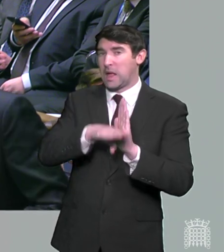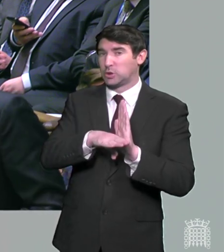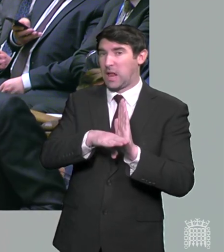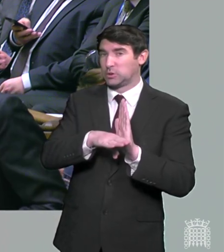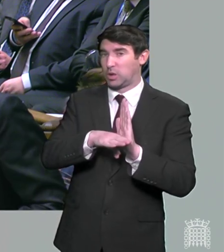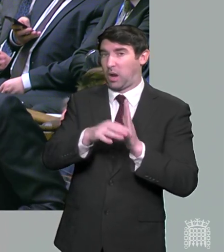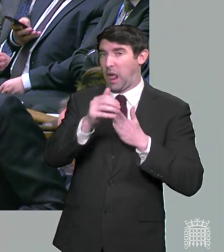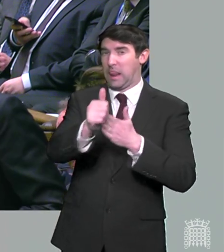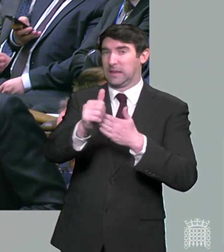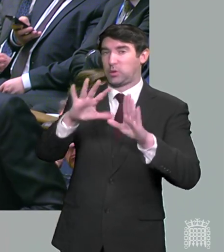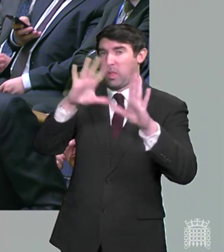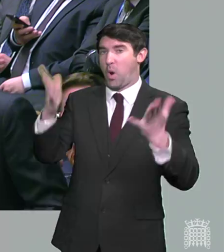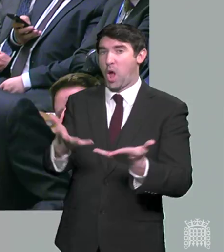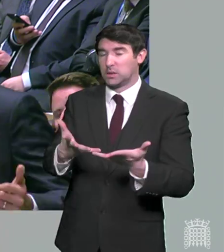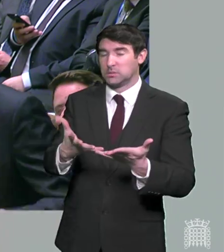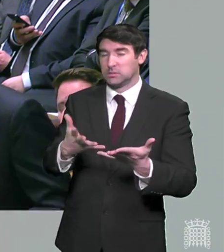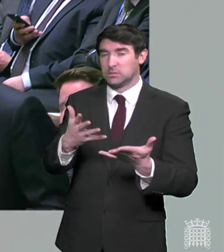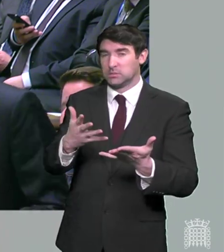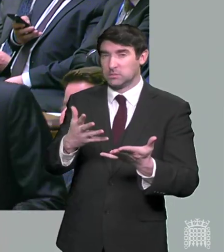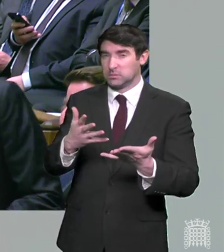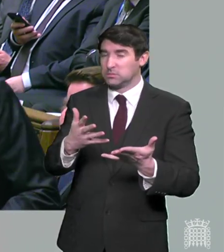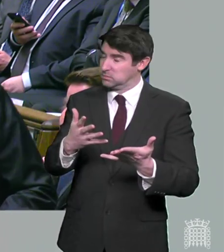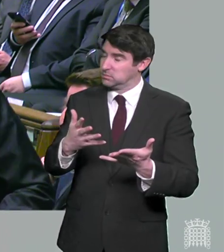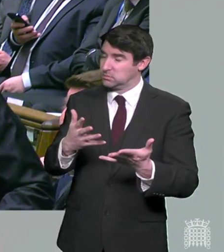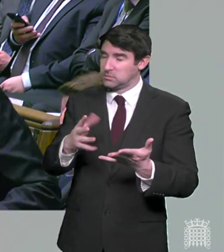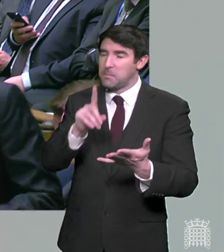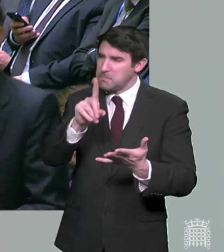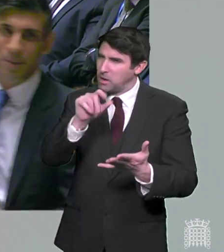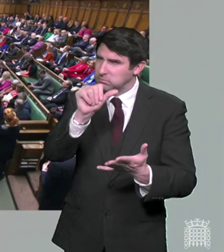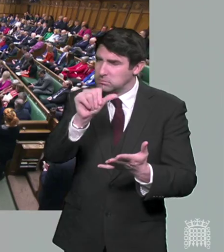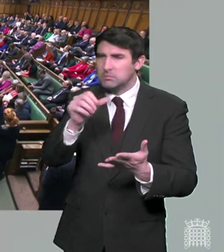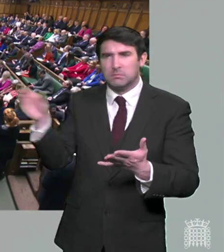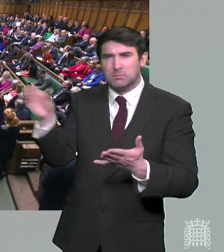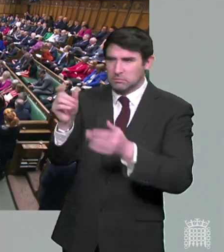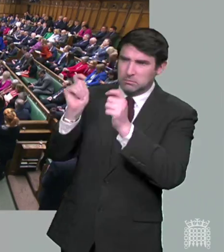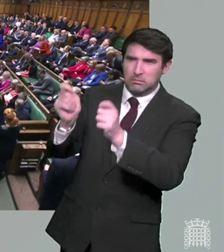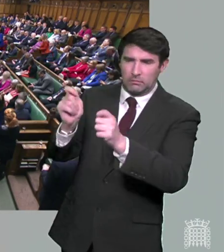We are an example in how to tackle this, but I will make sure that we have someone in place to do the job.